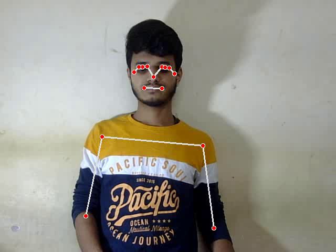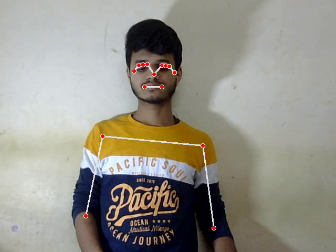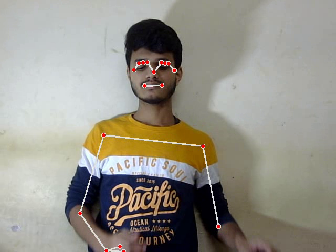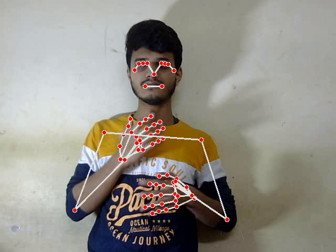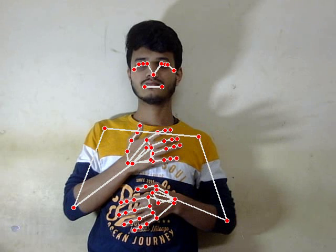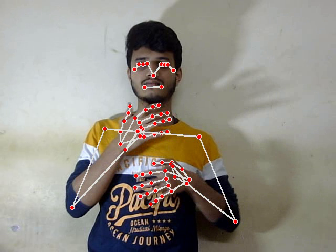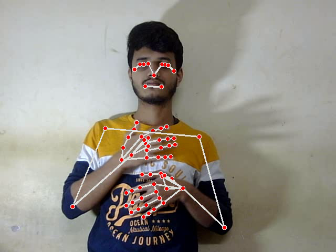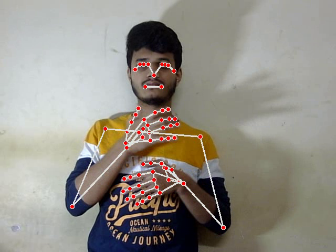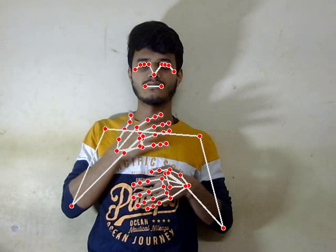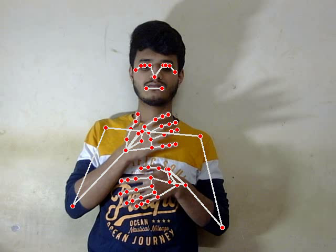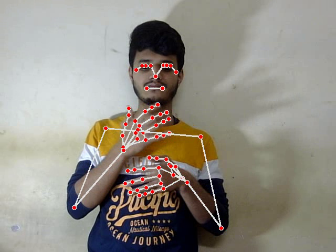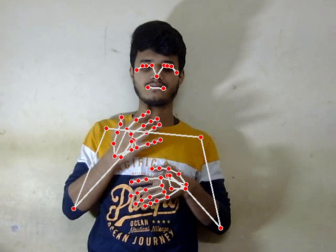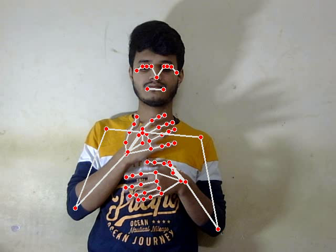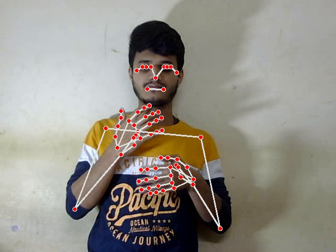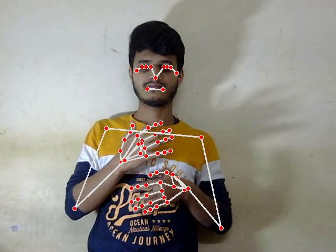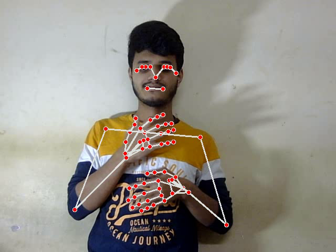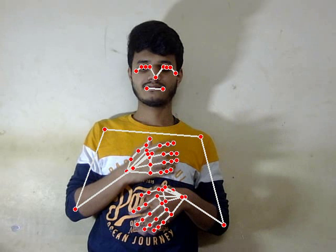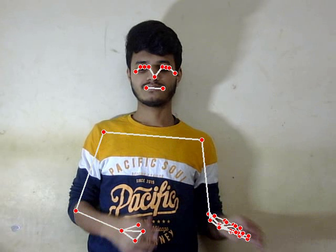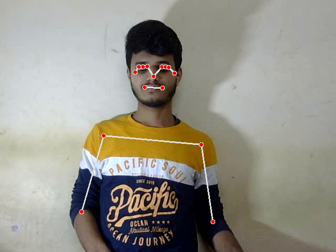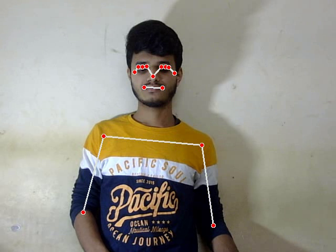happy